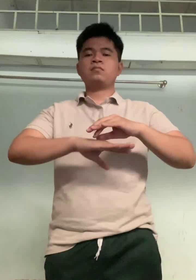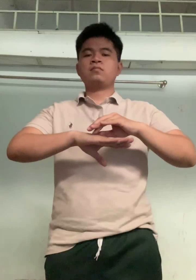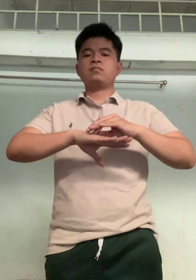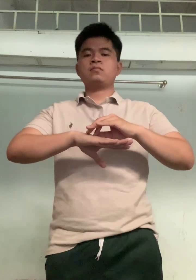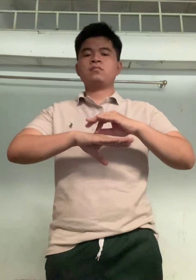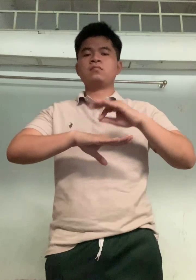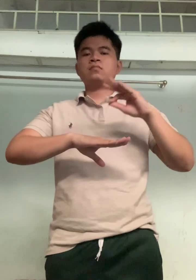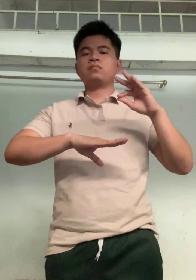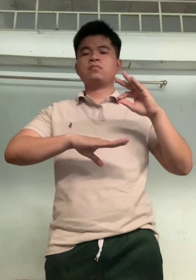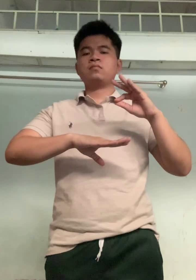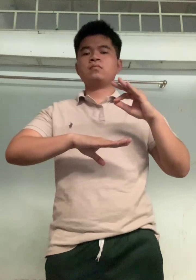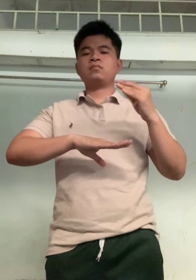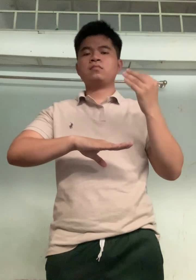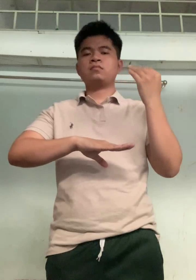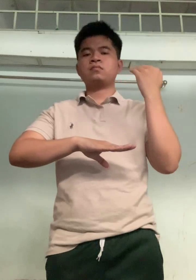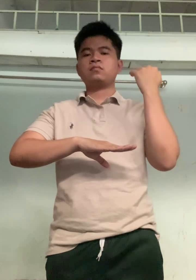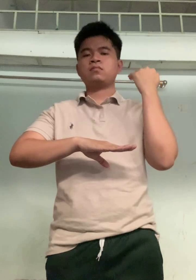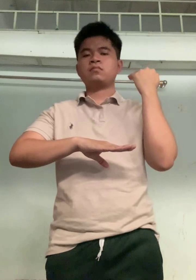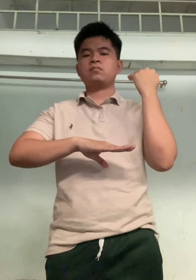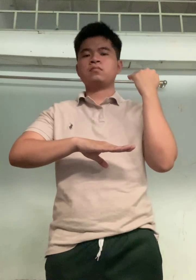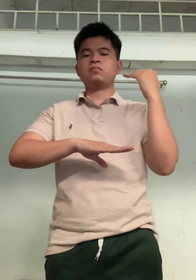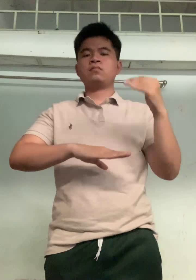tuan truoc